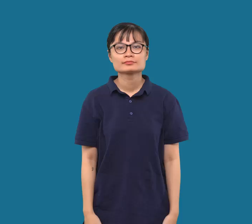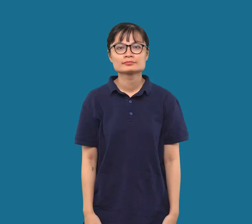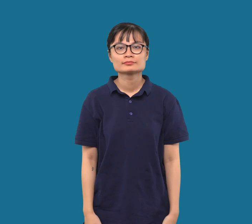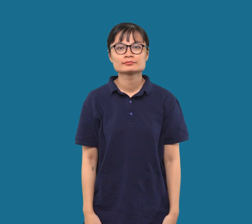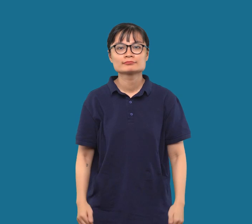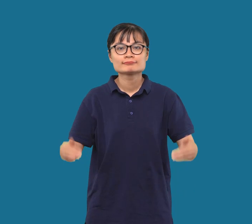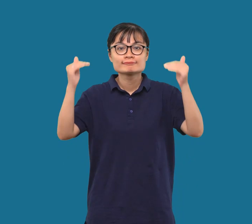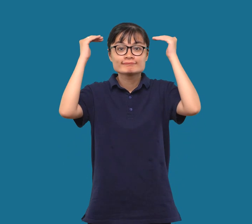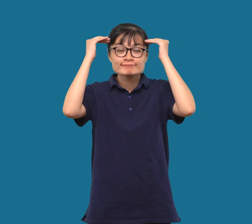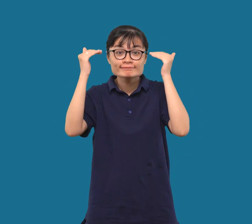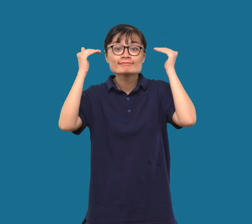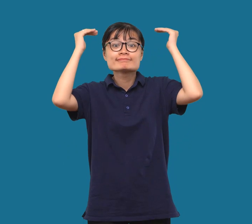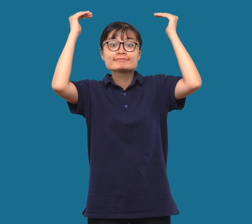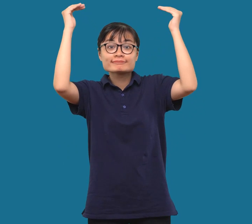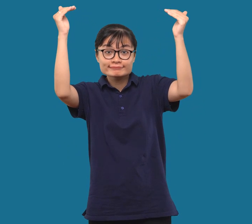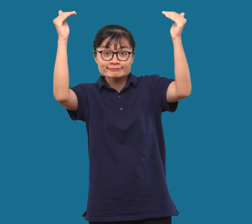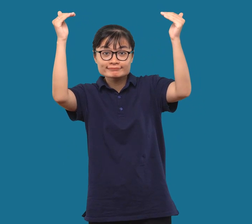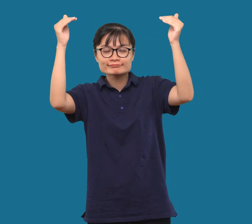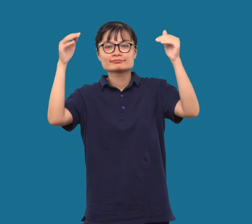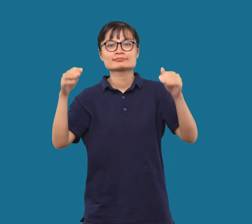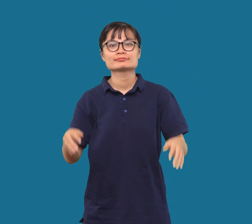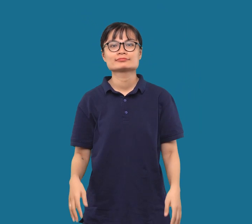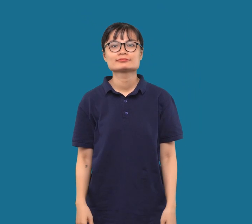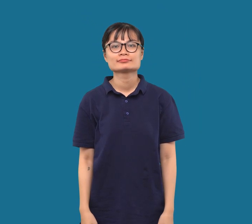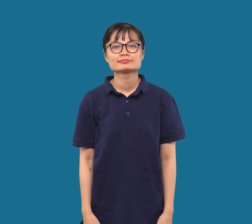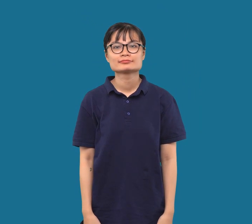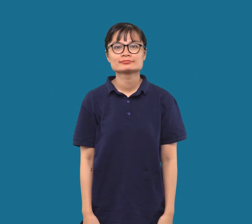trưởng thành